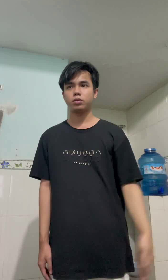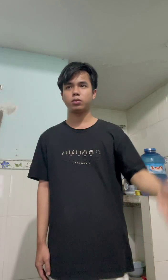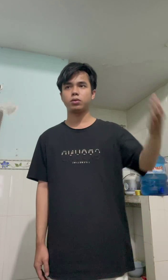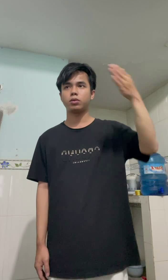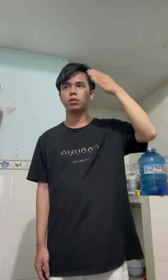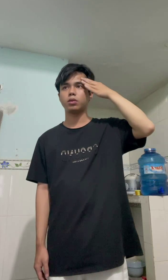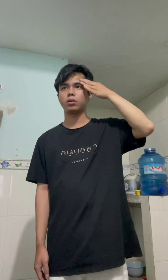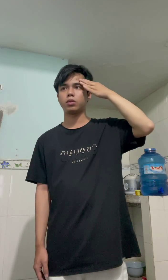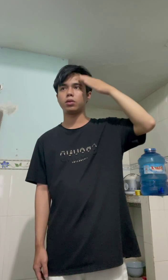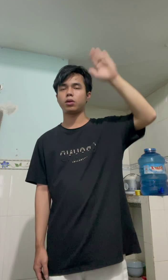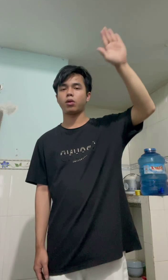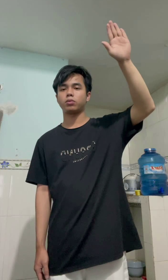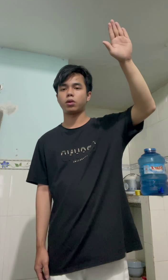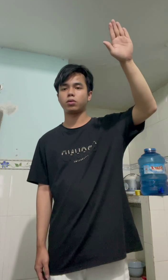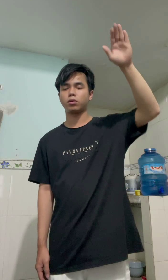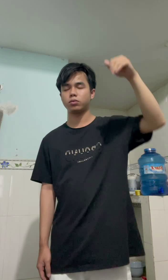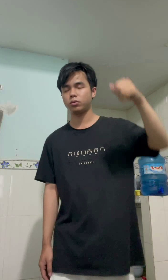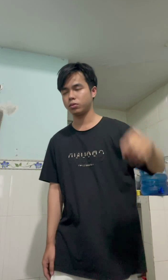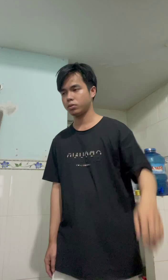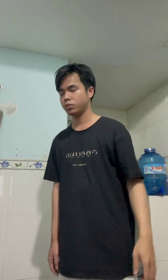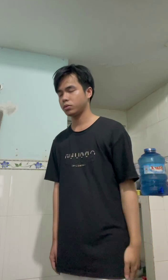khong biet